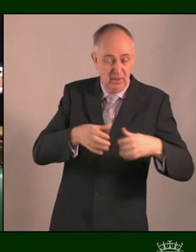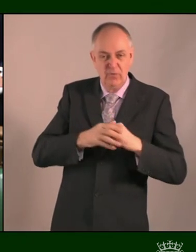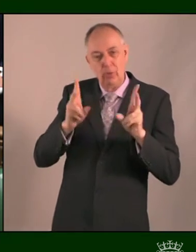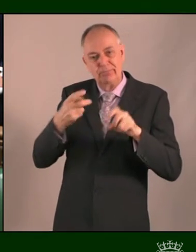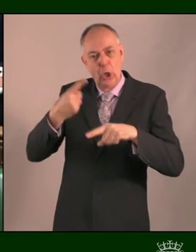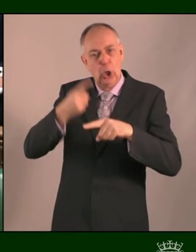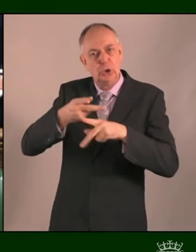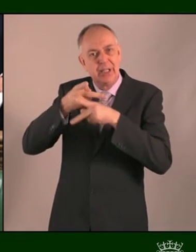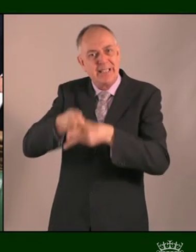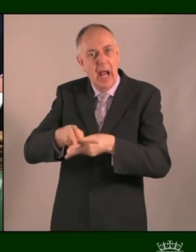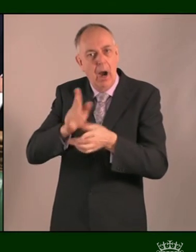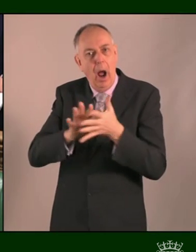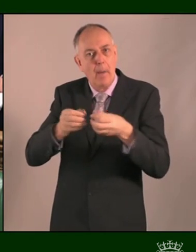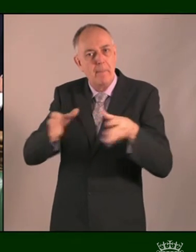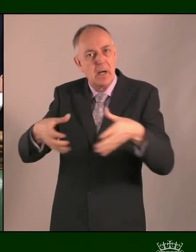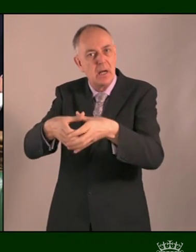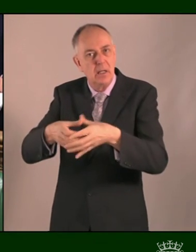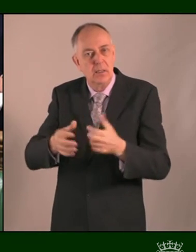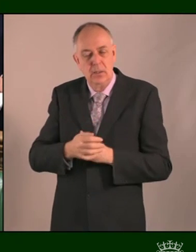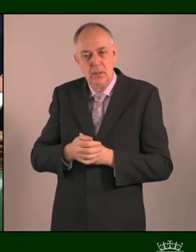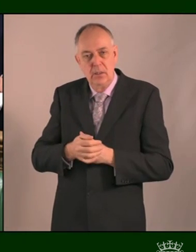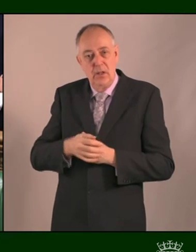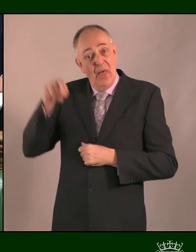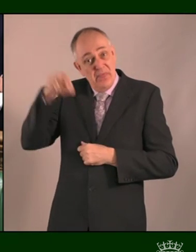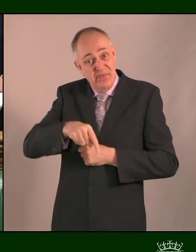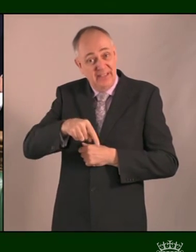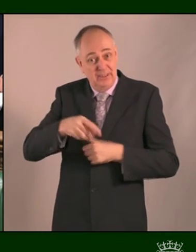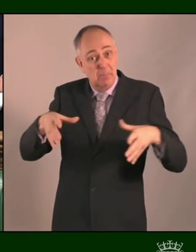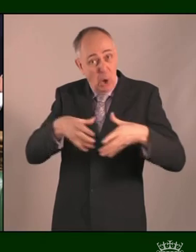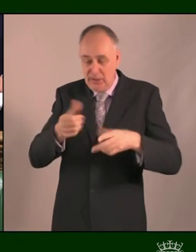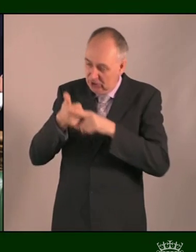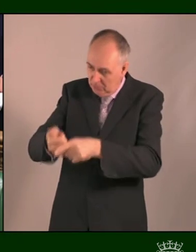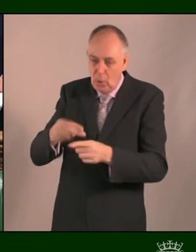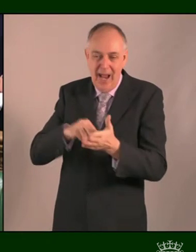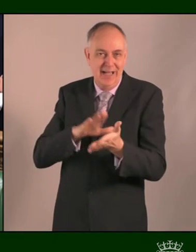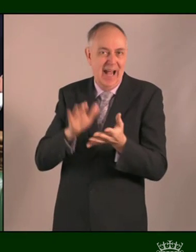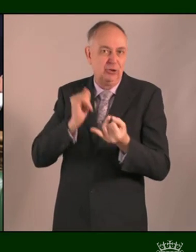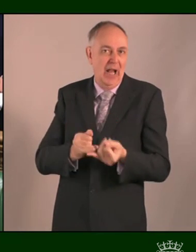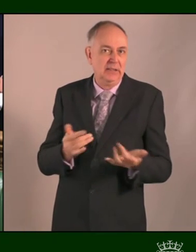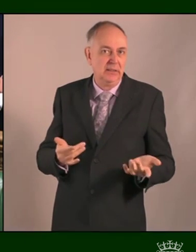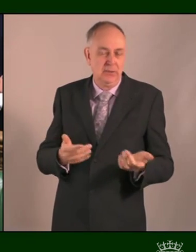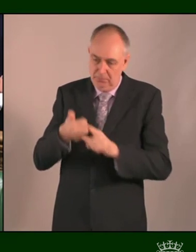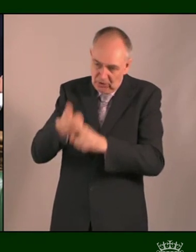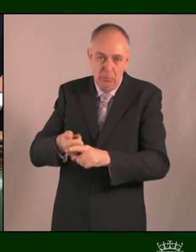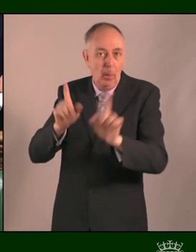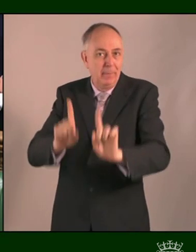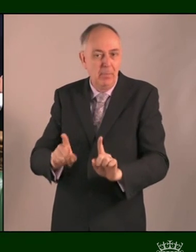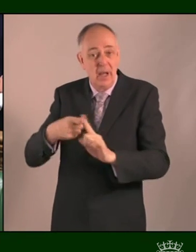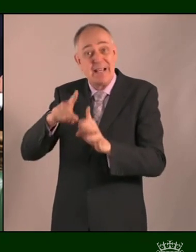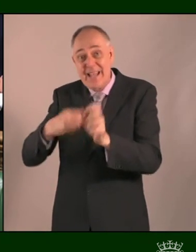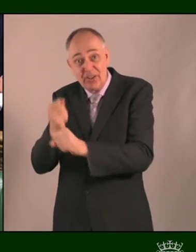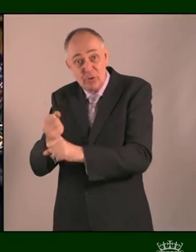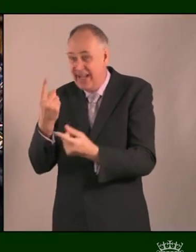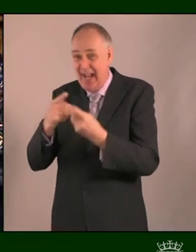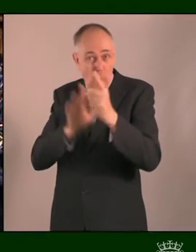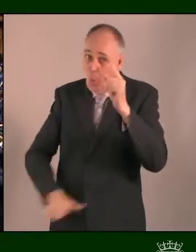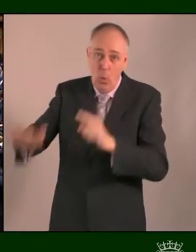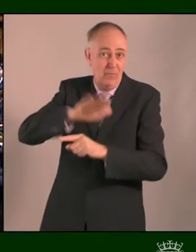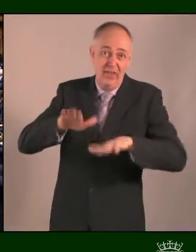This is the party of the NHS—delivering on the people’s priorities in Kettering and across the country.